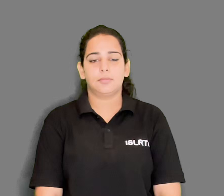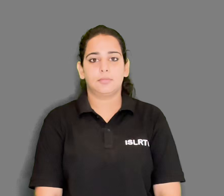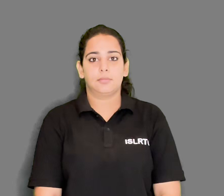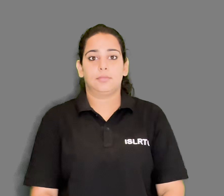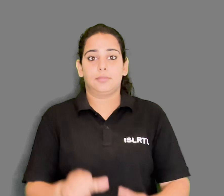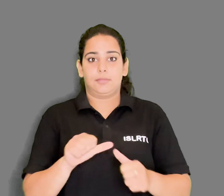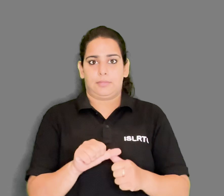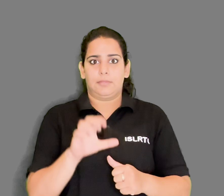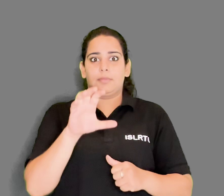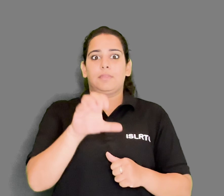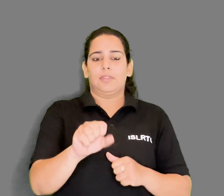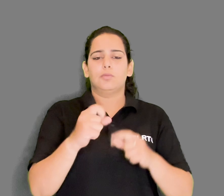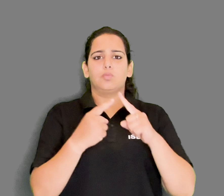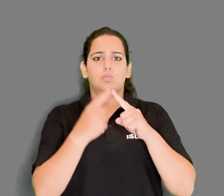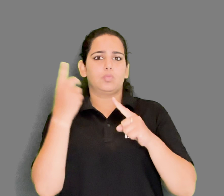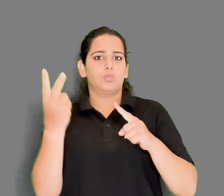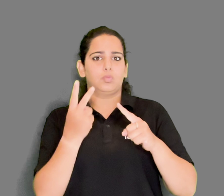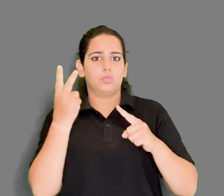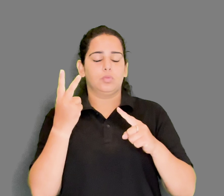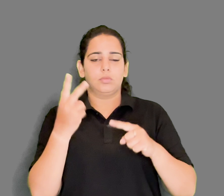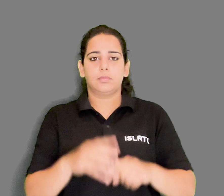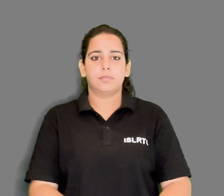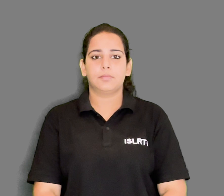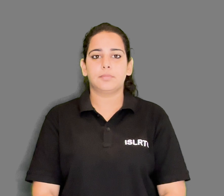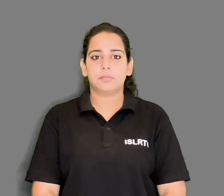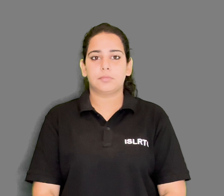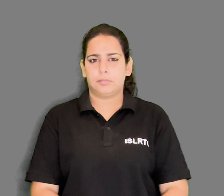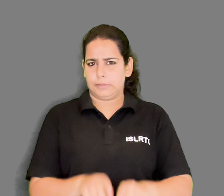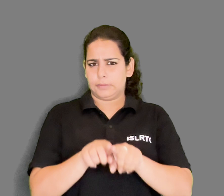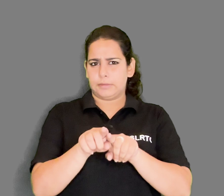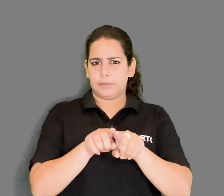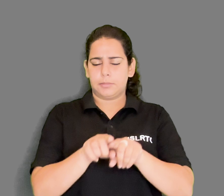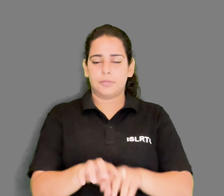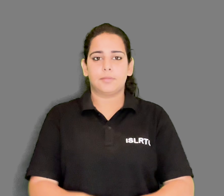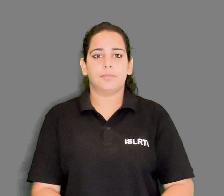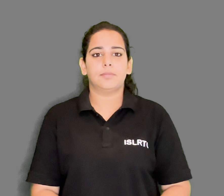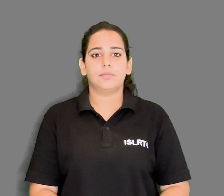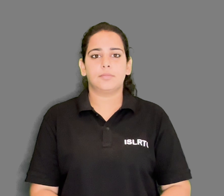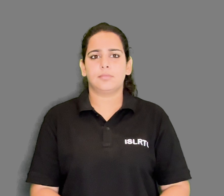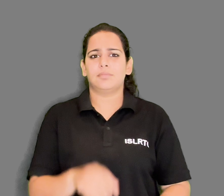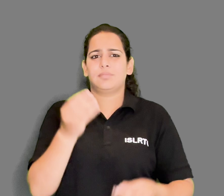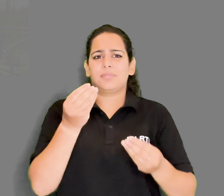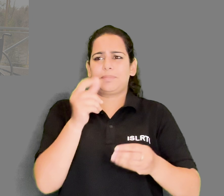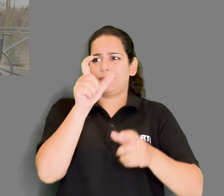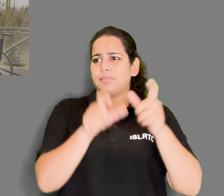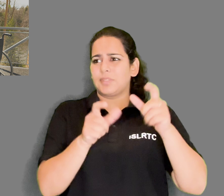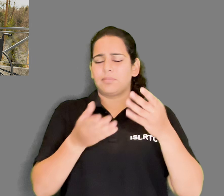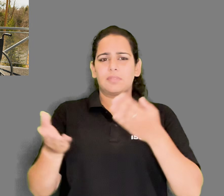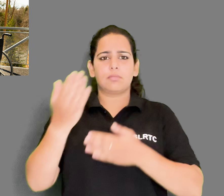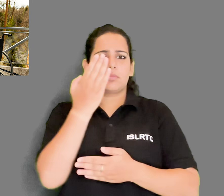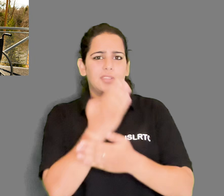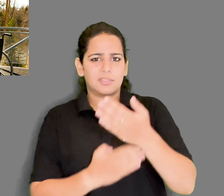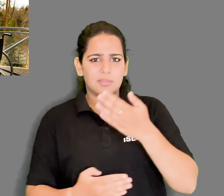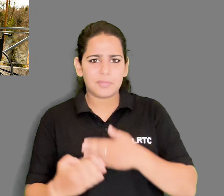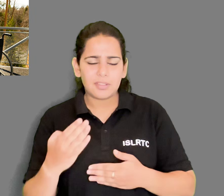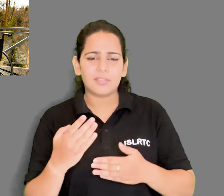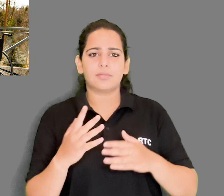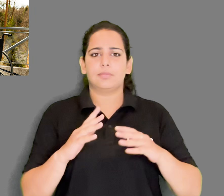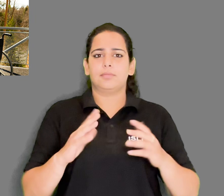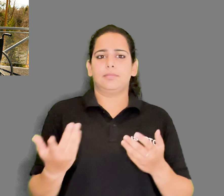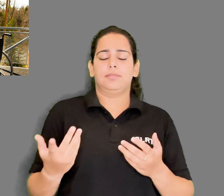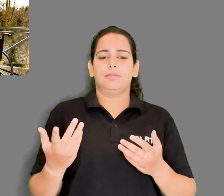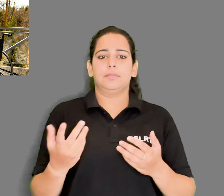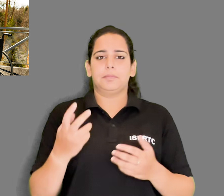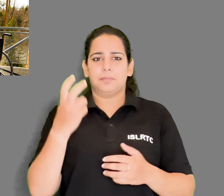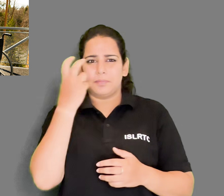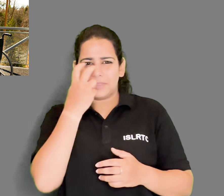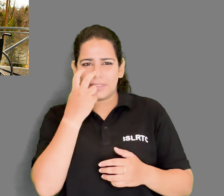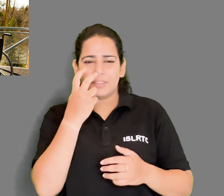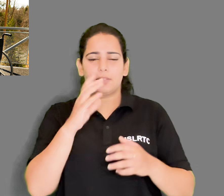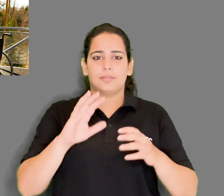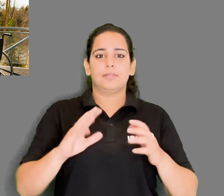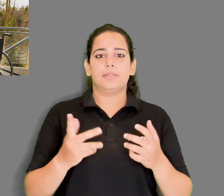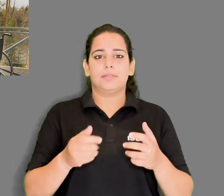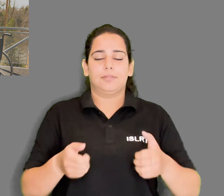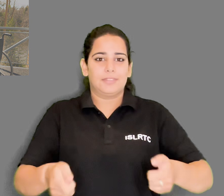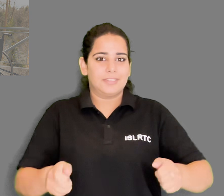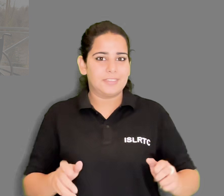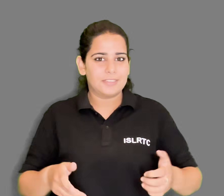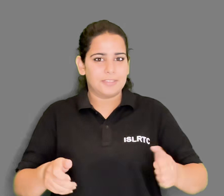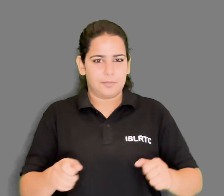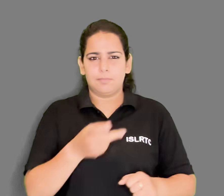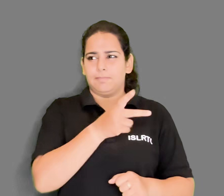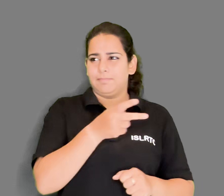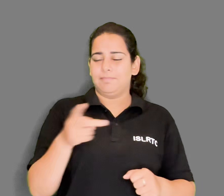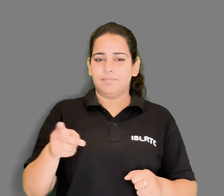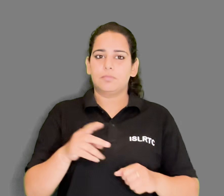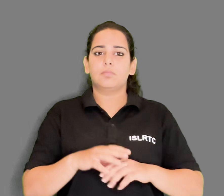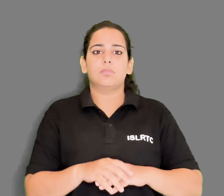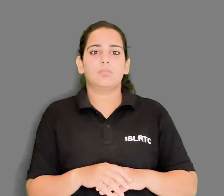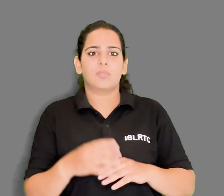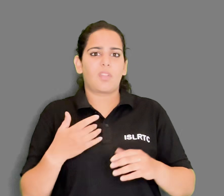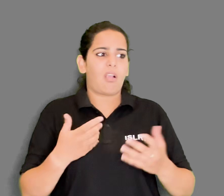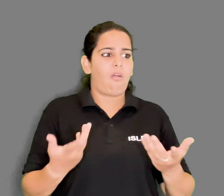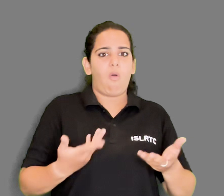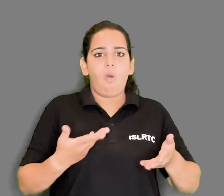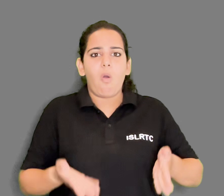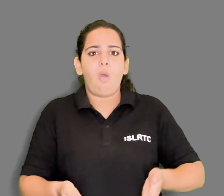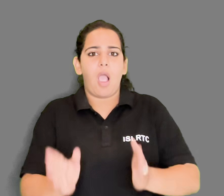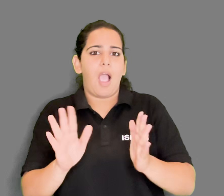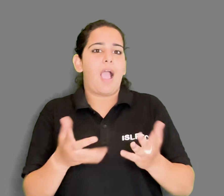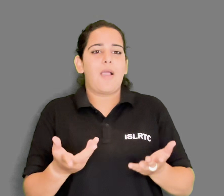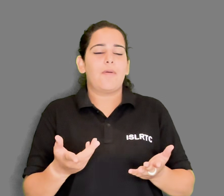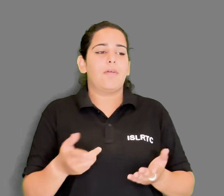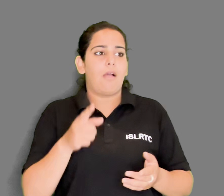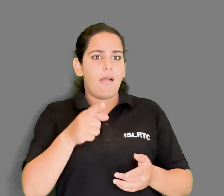Accessibility tourism Ensuring tourist destinations are accessible to all people limitations disability or age